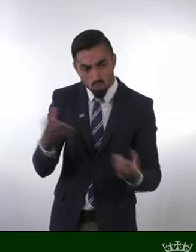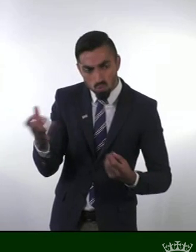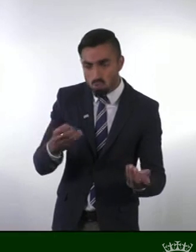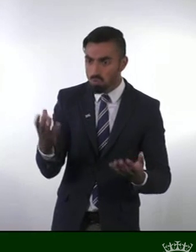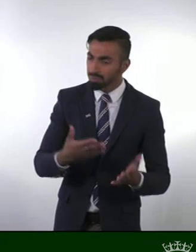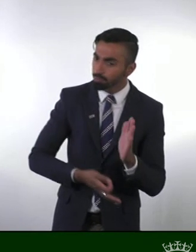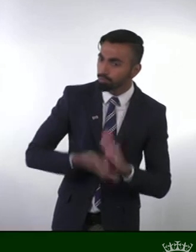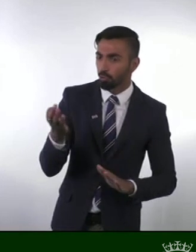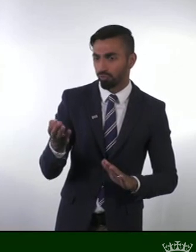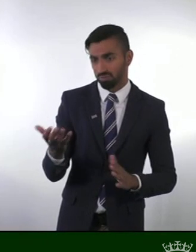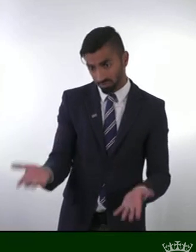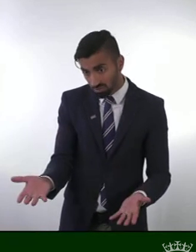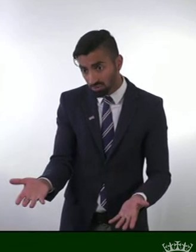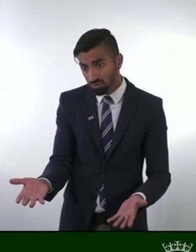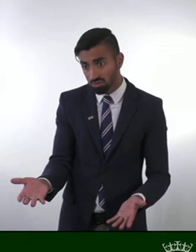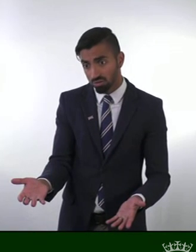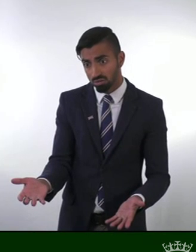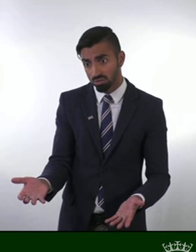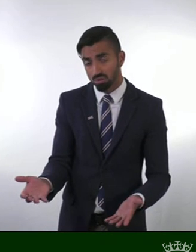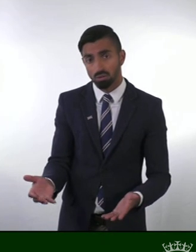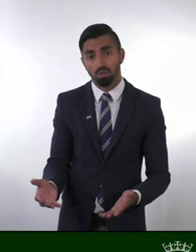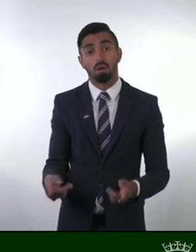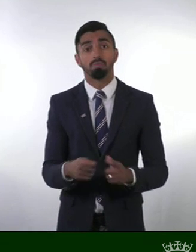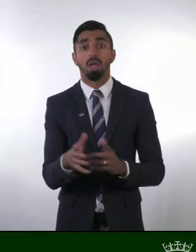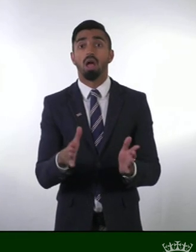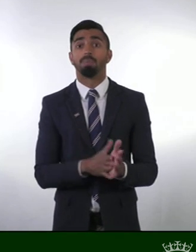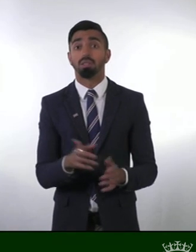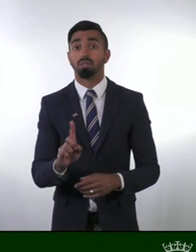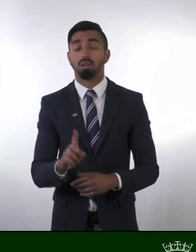The honourable Lady is absolutely right.